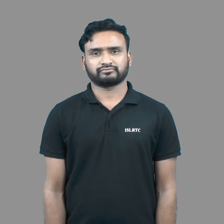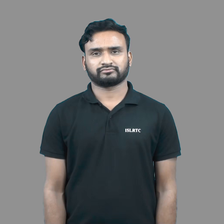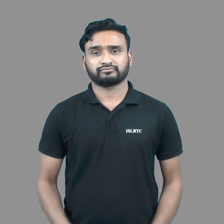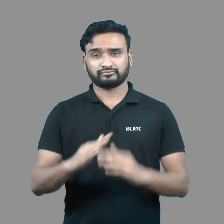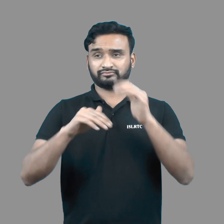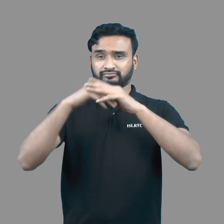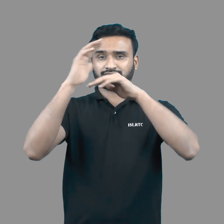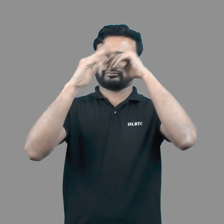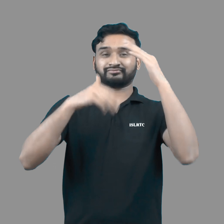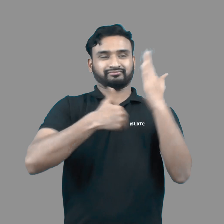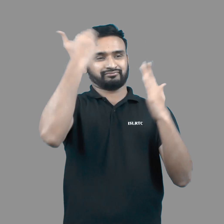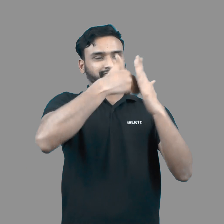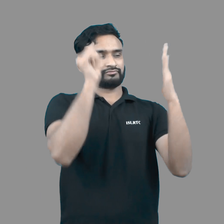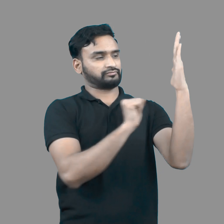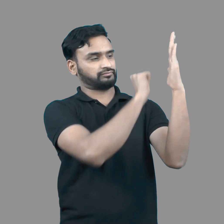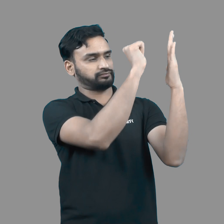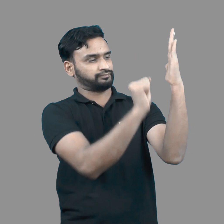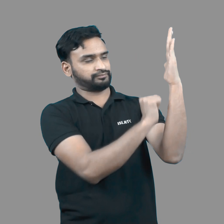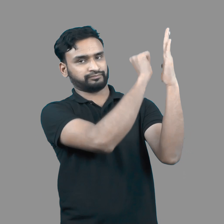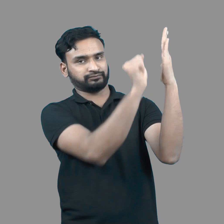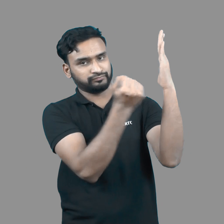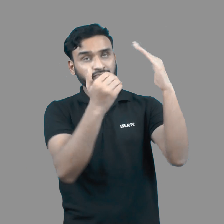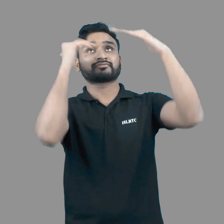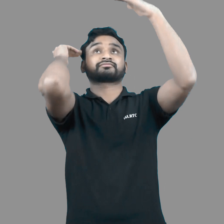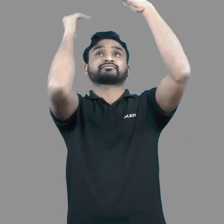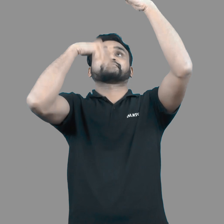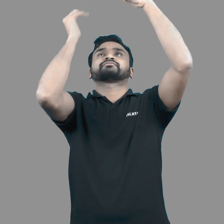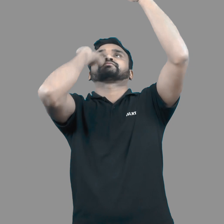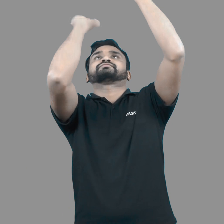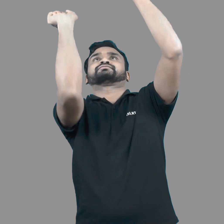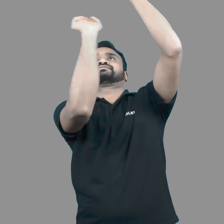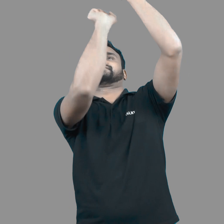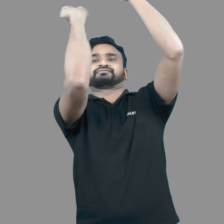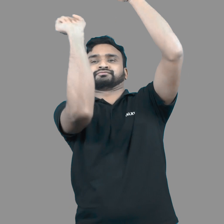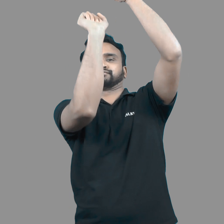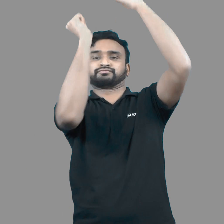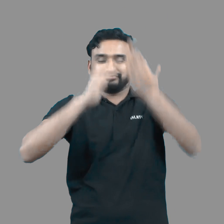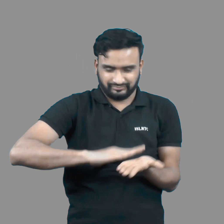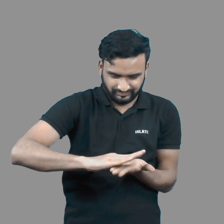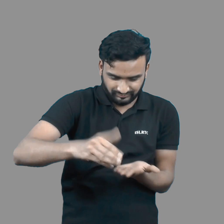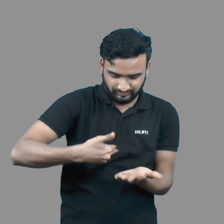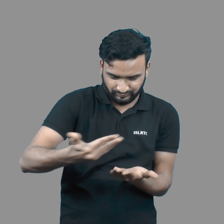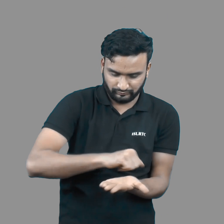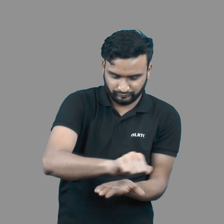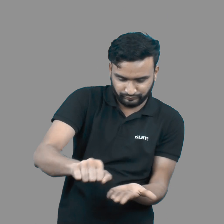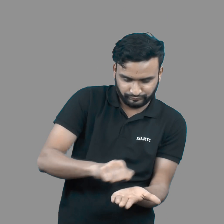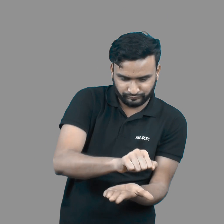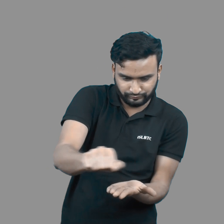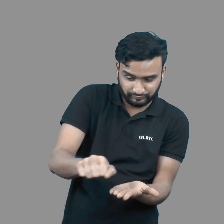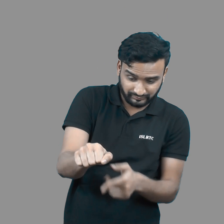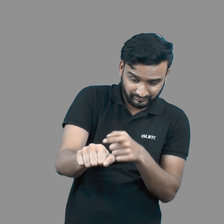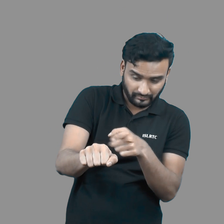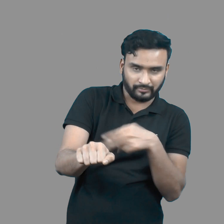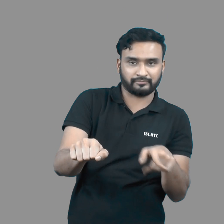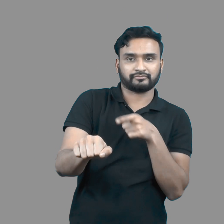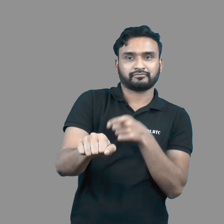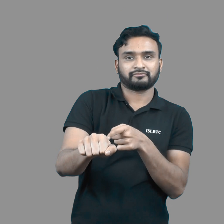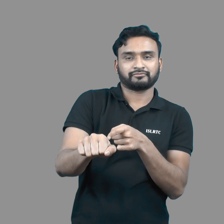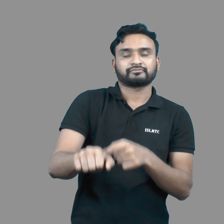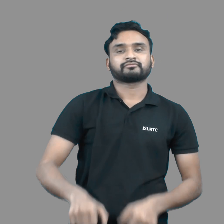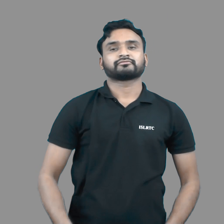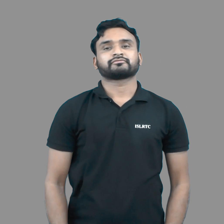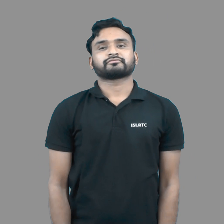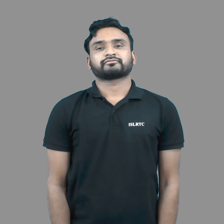Float tool